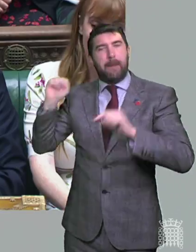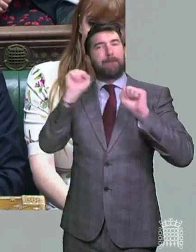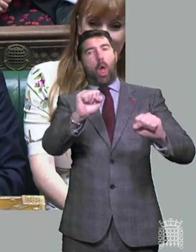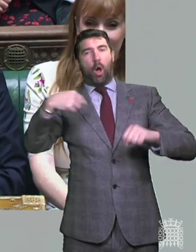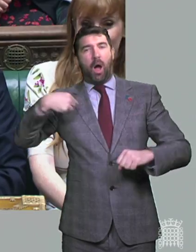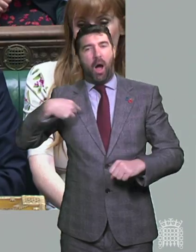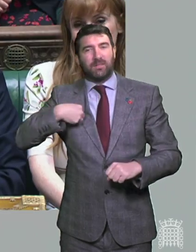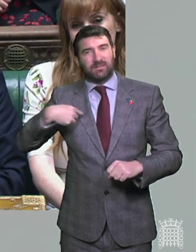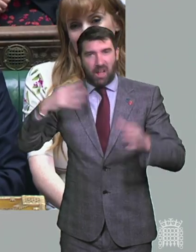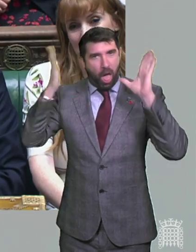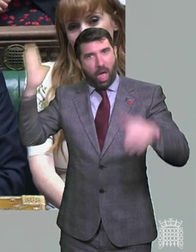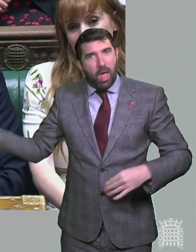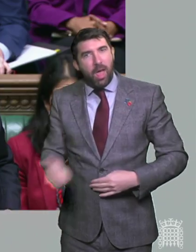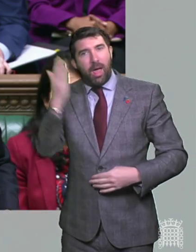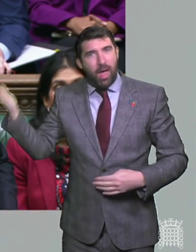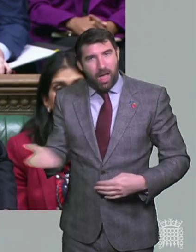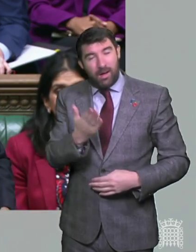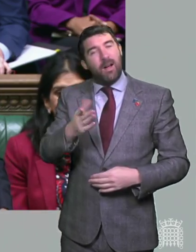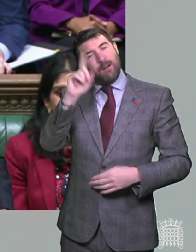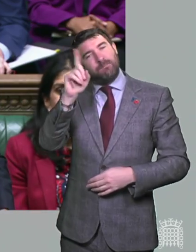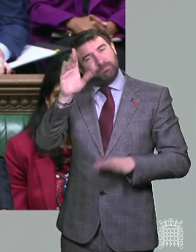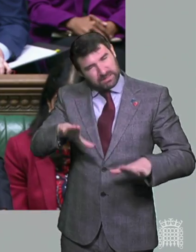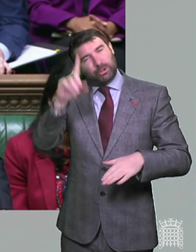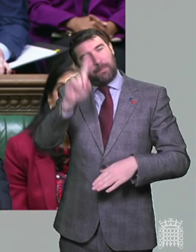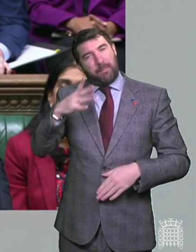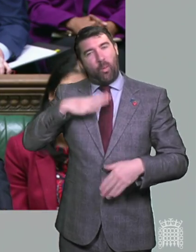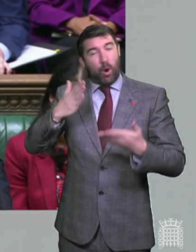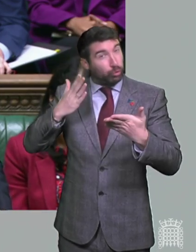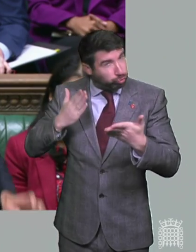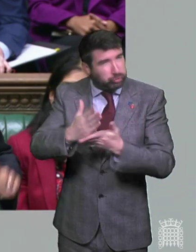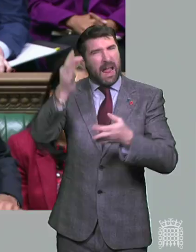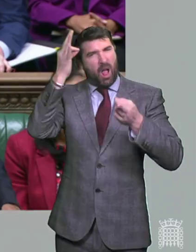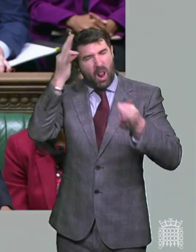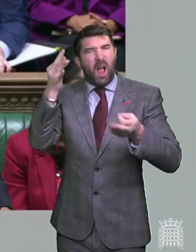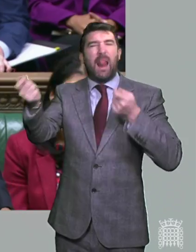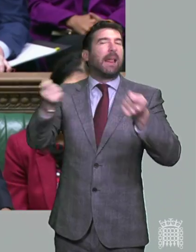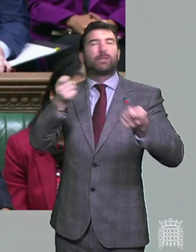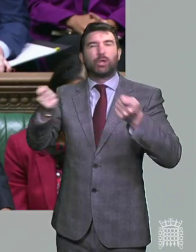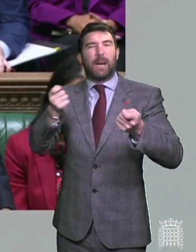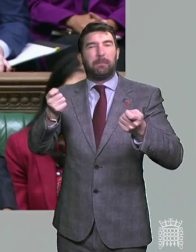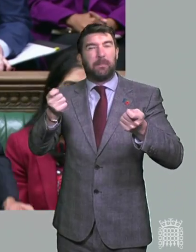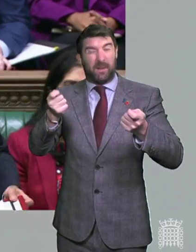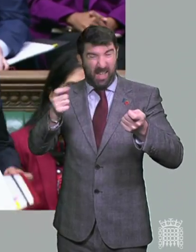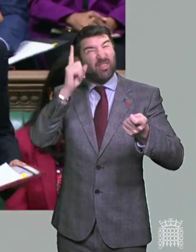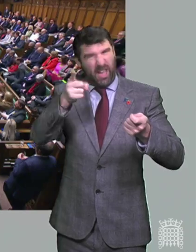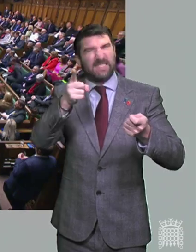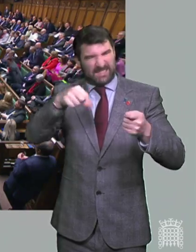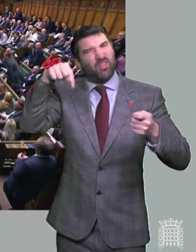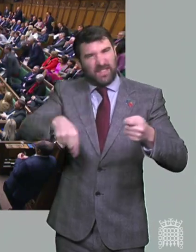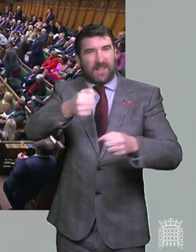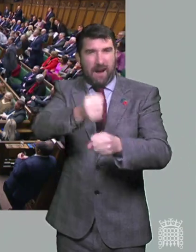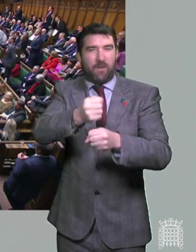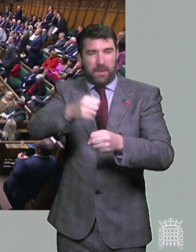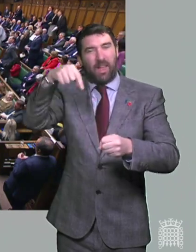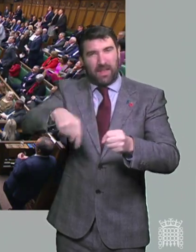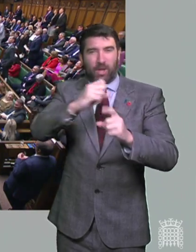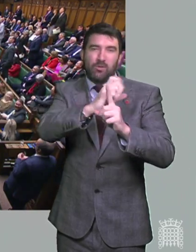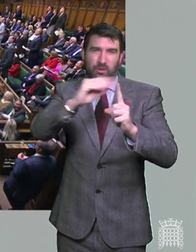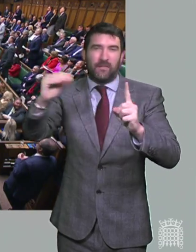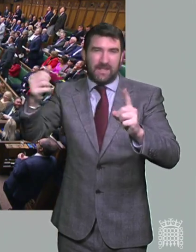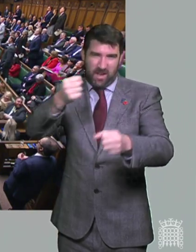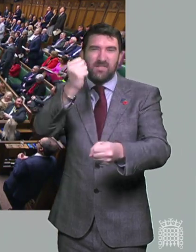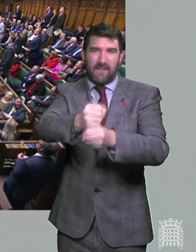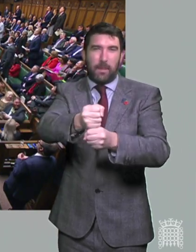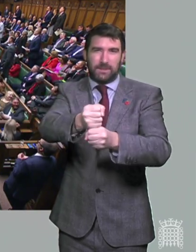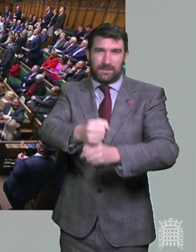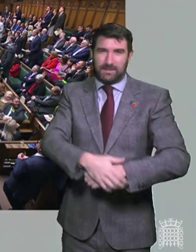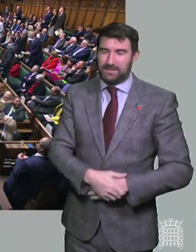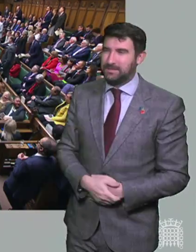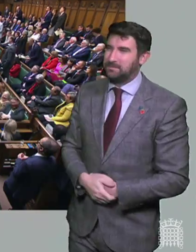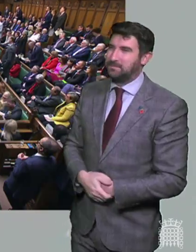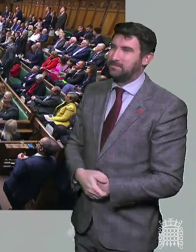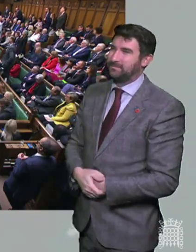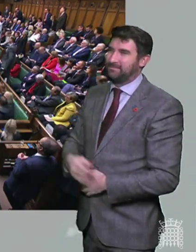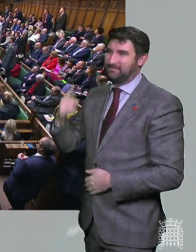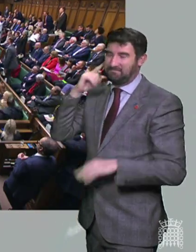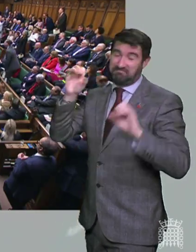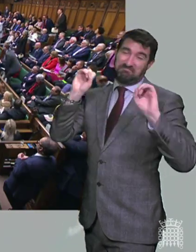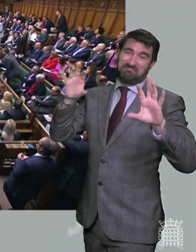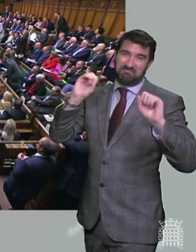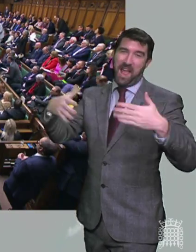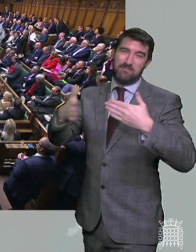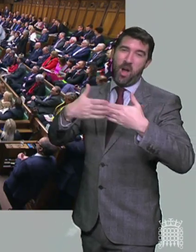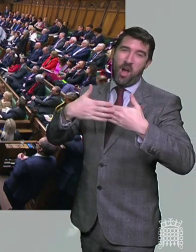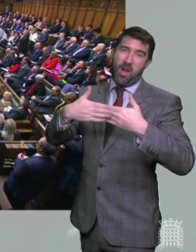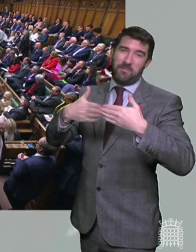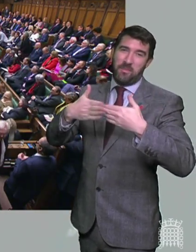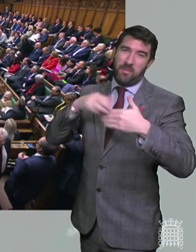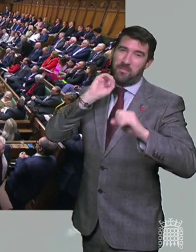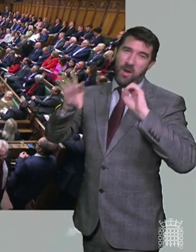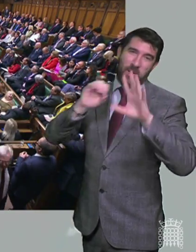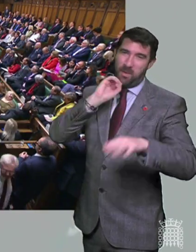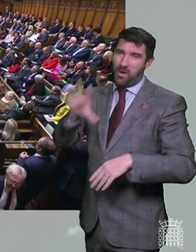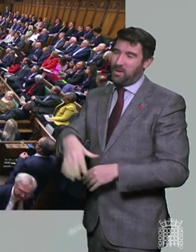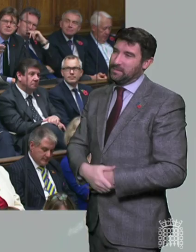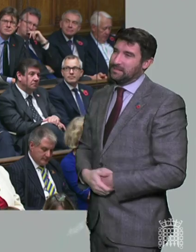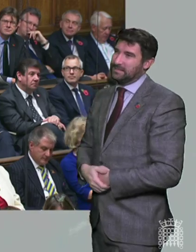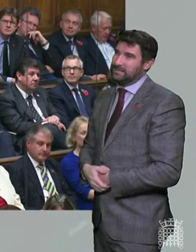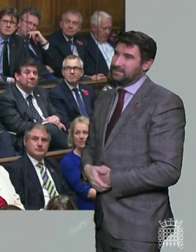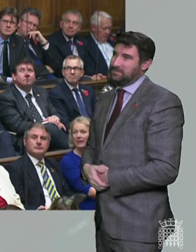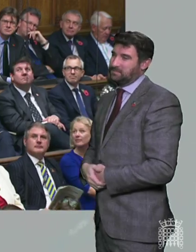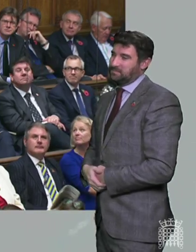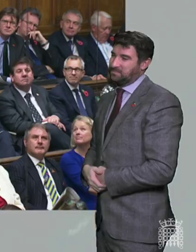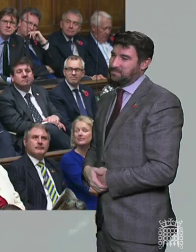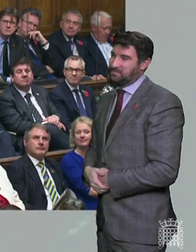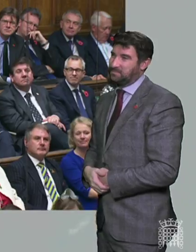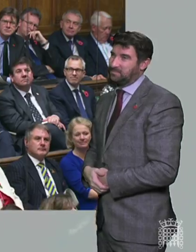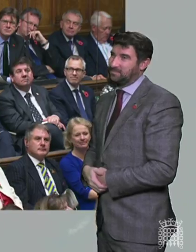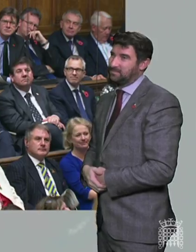The British people want real leadership on the serious global challenges we face, and that is what they will get from this Government.